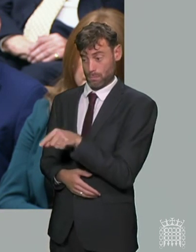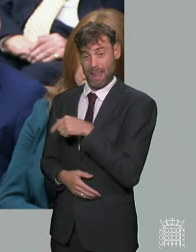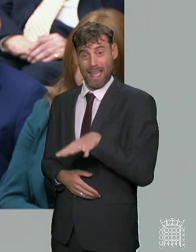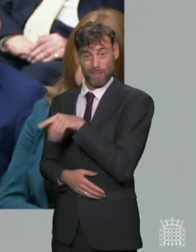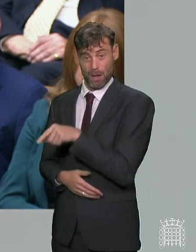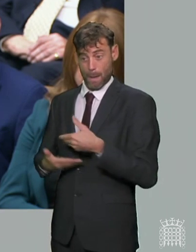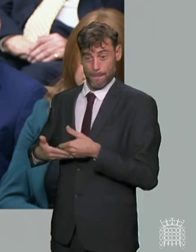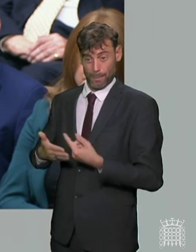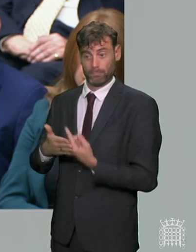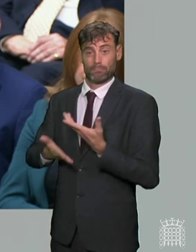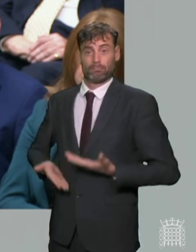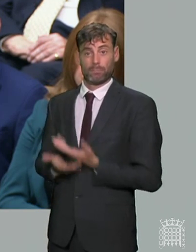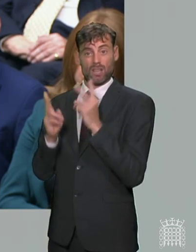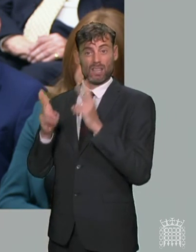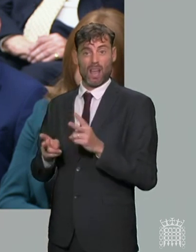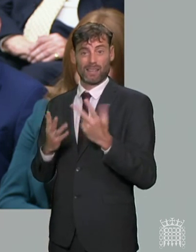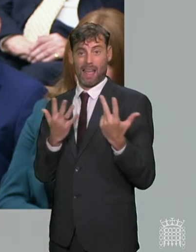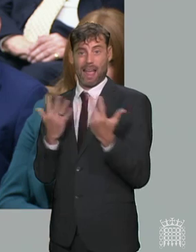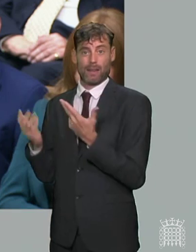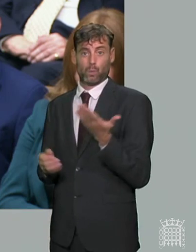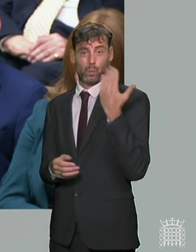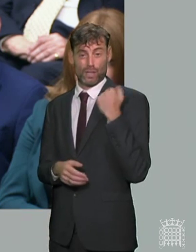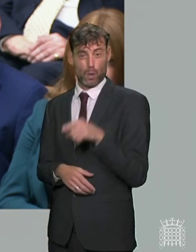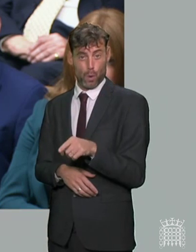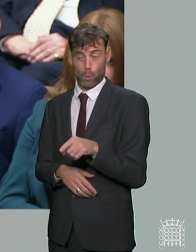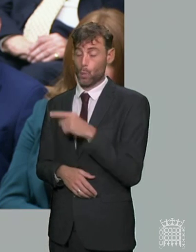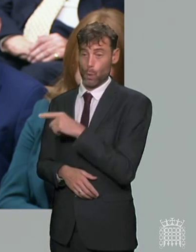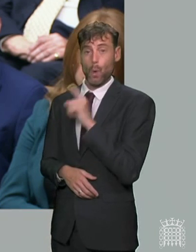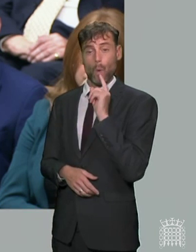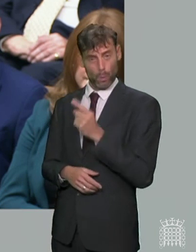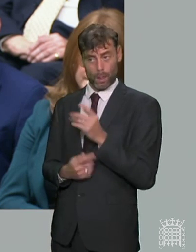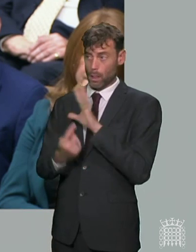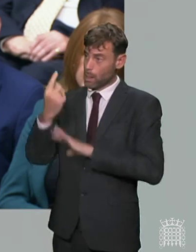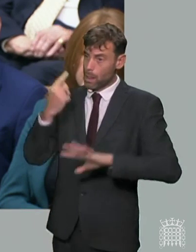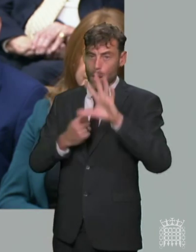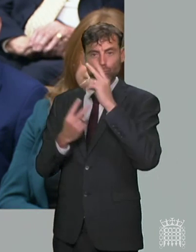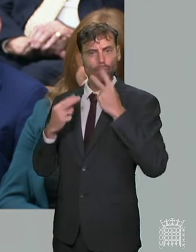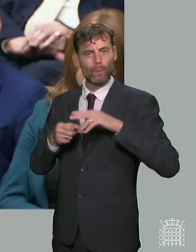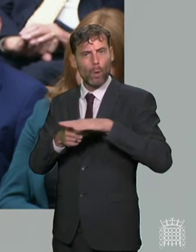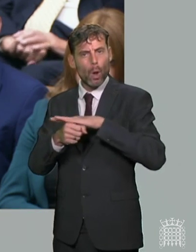Does my right honourable Friend agree that it is right that there is going to be an independent review of local maternity services?